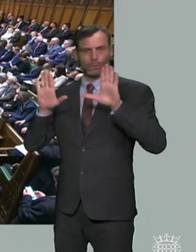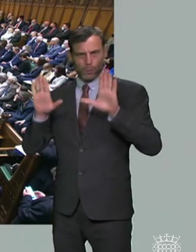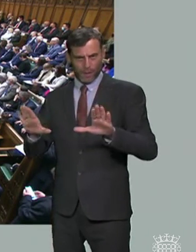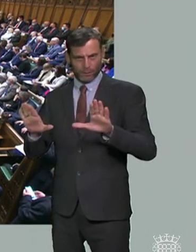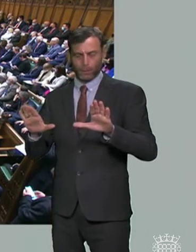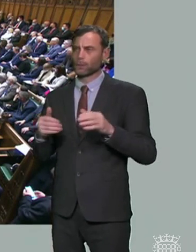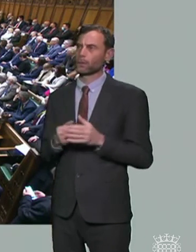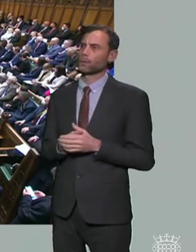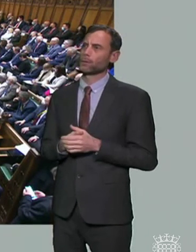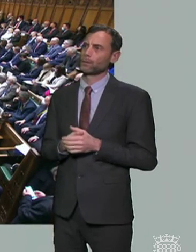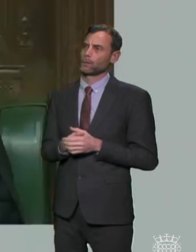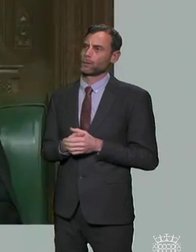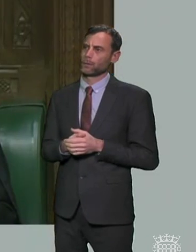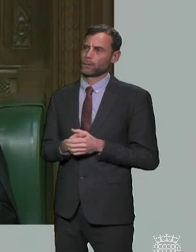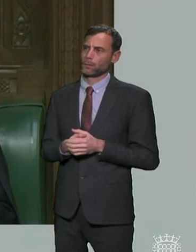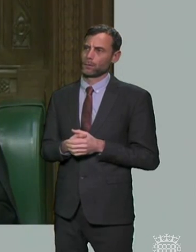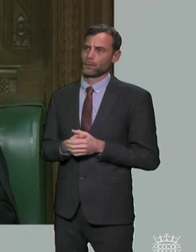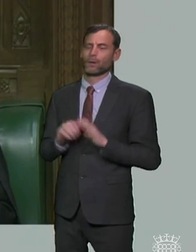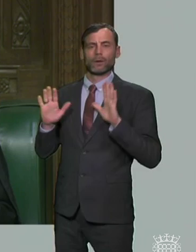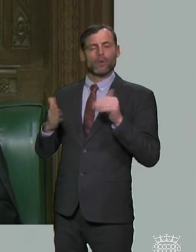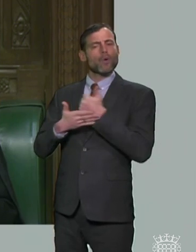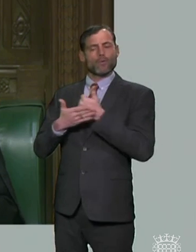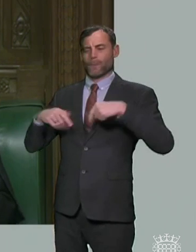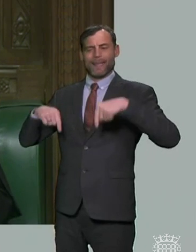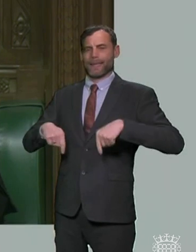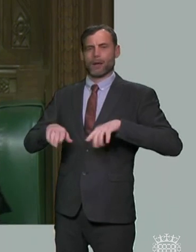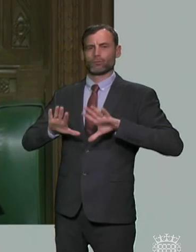We normally would not, and quite rightly, mention the royal family.